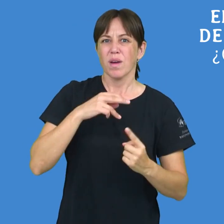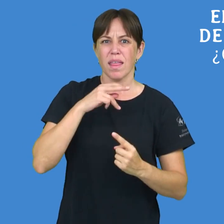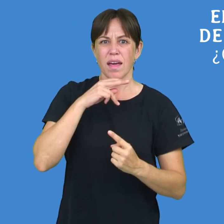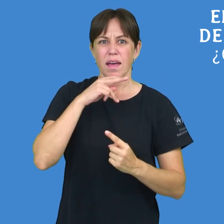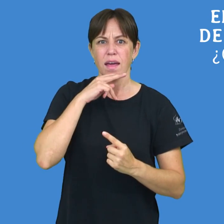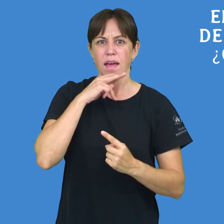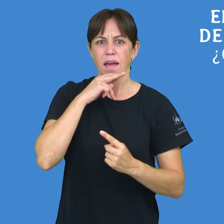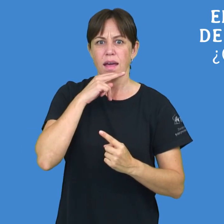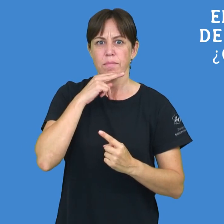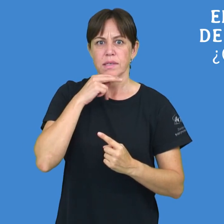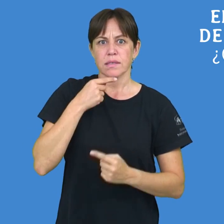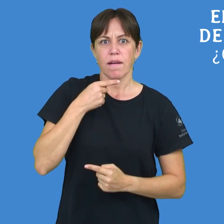pis